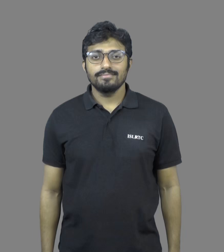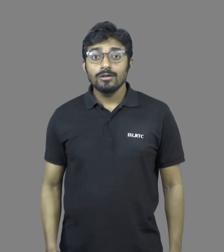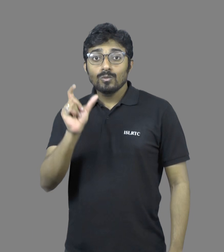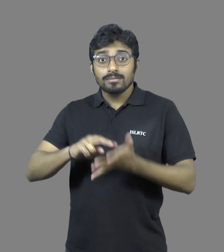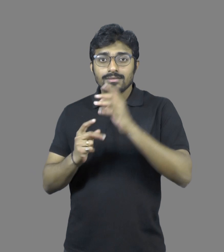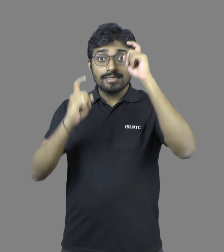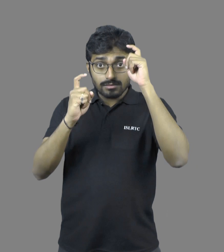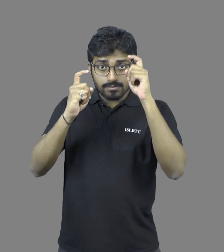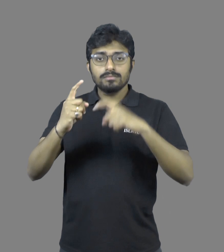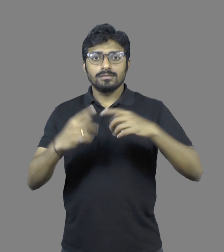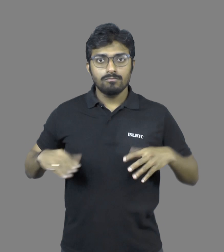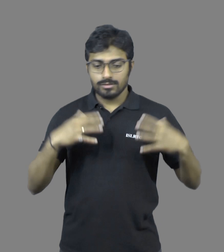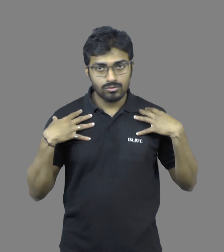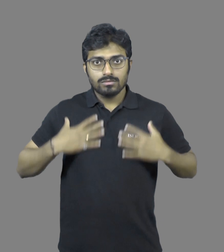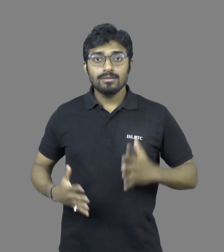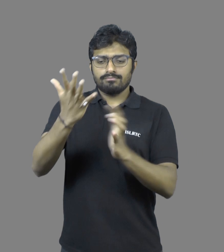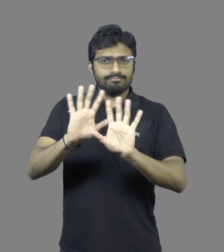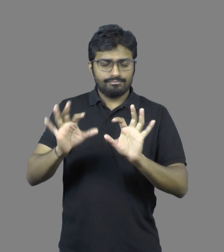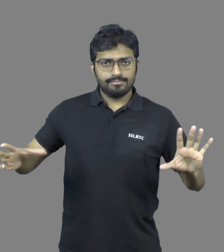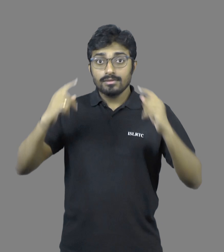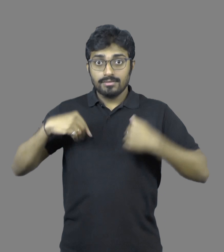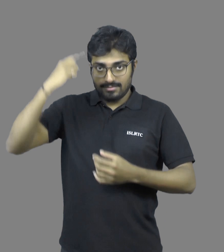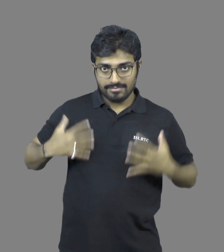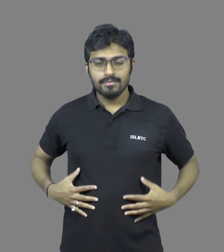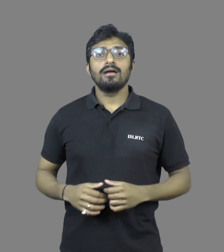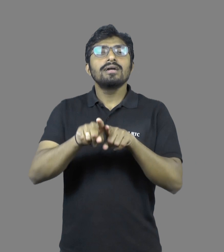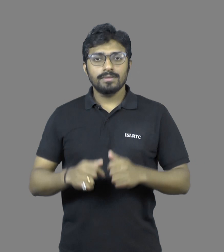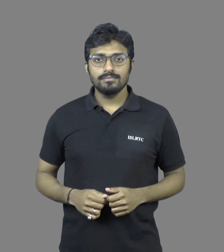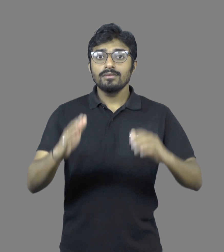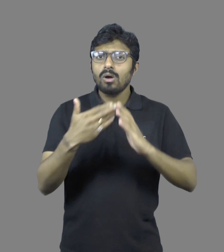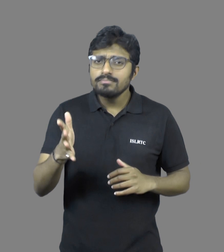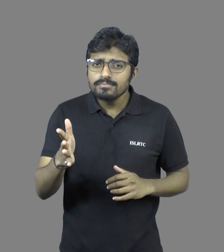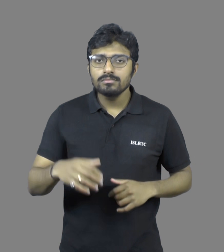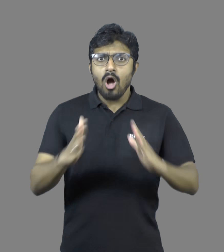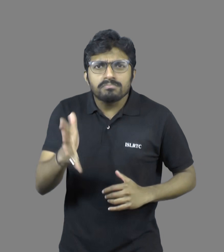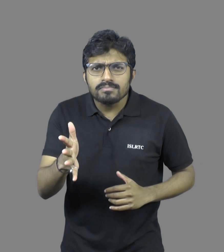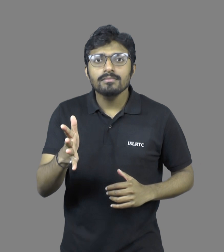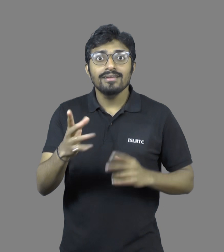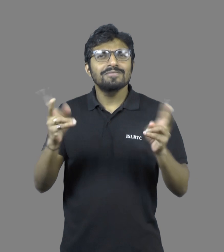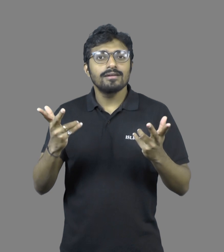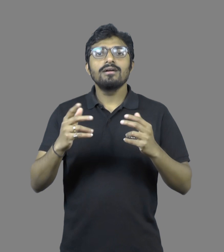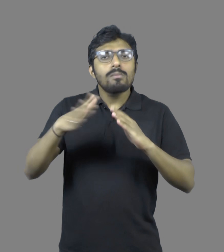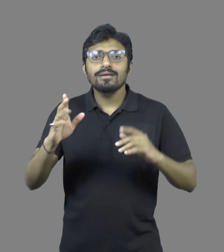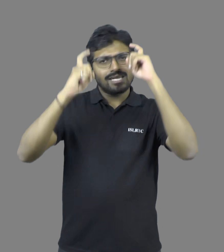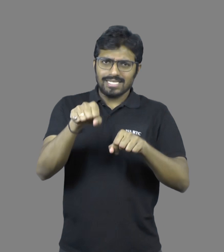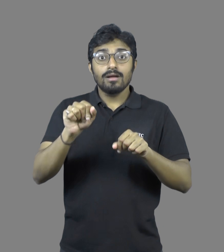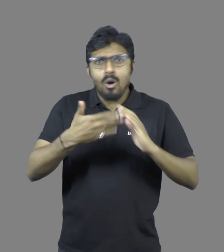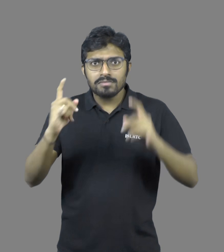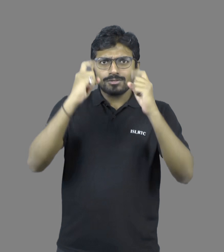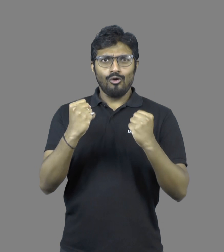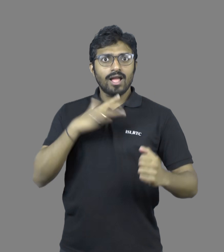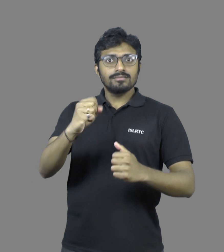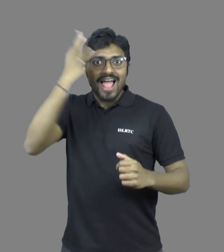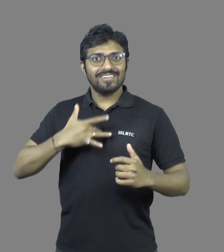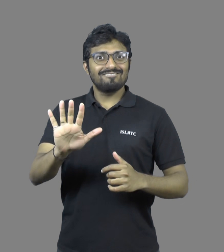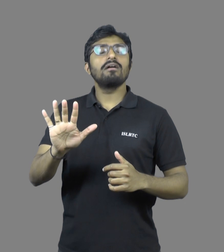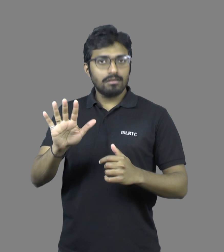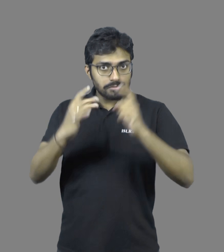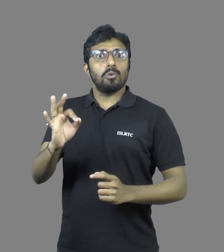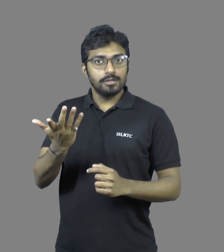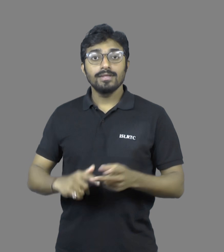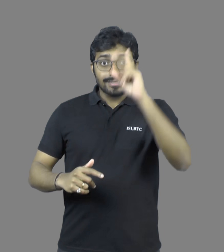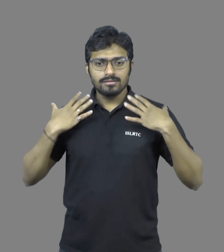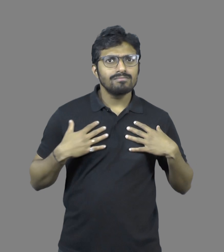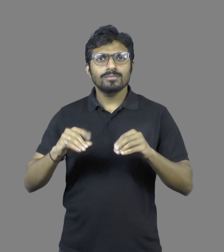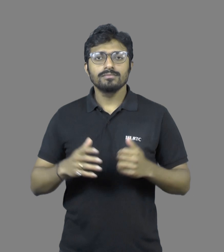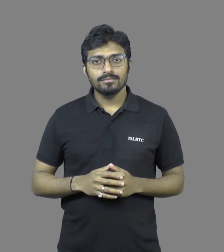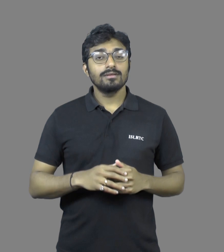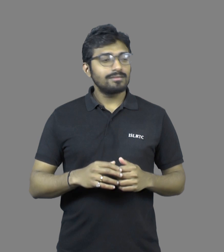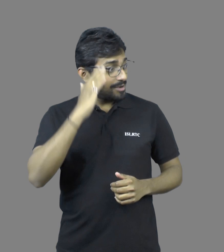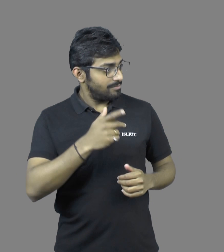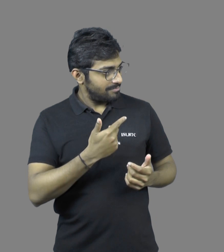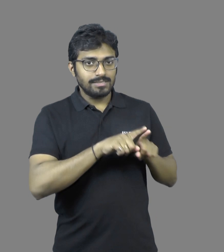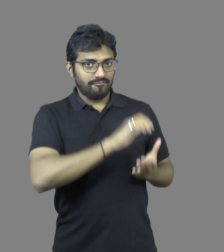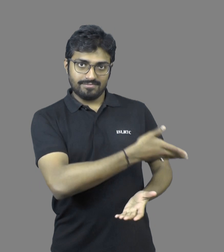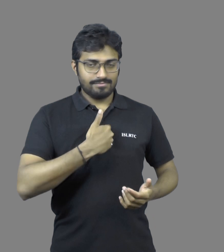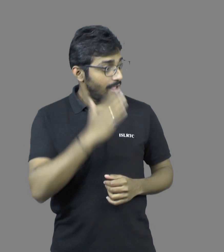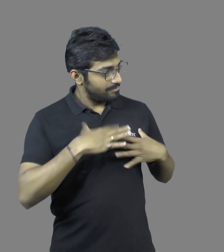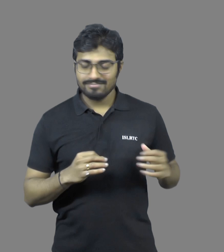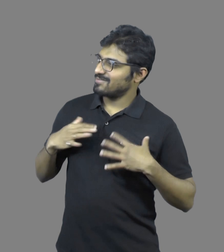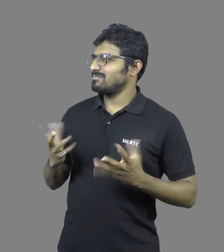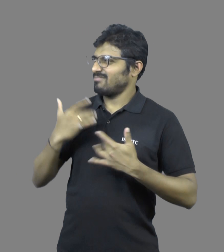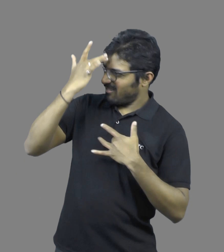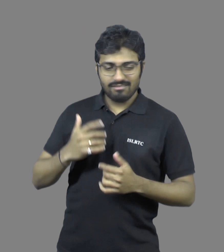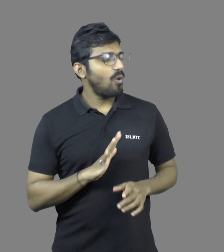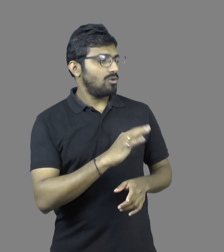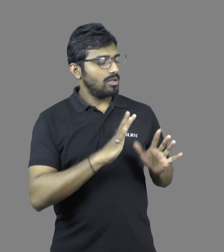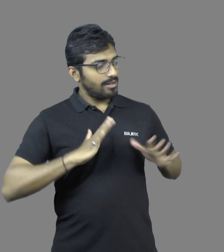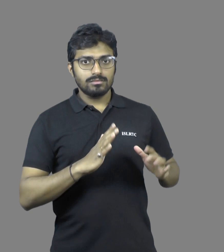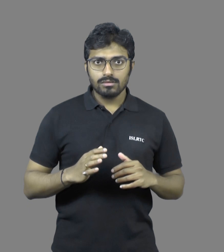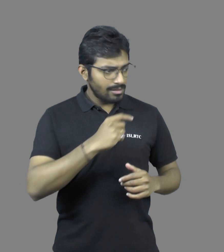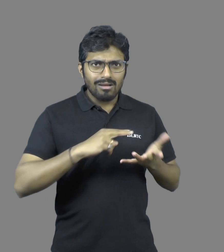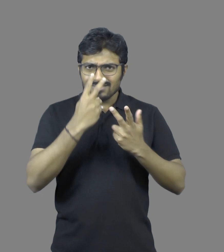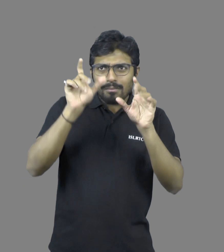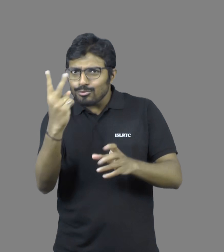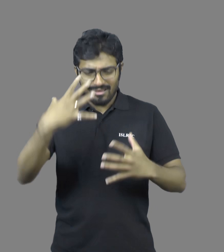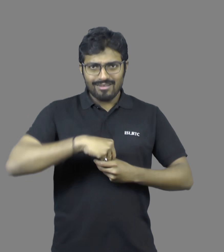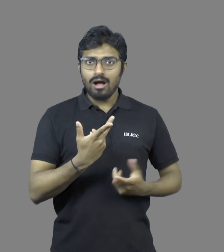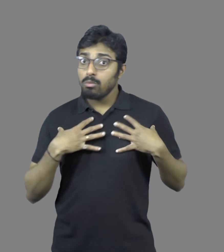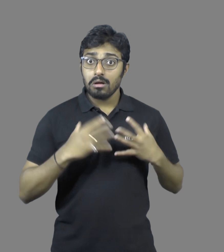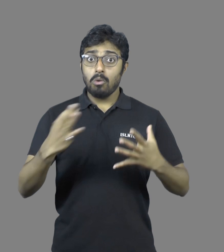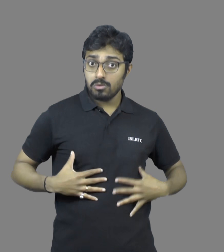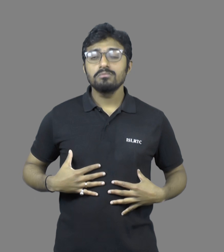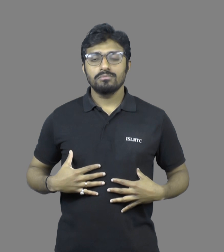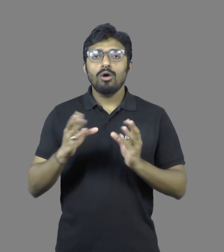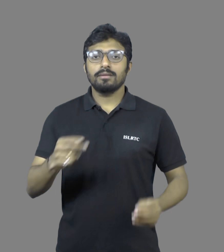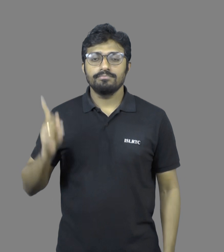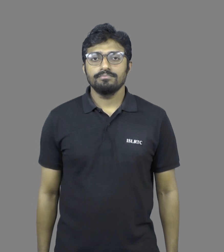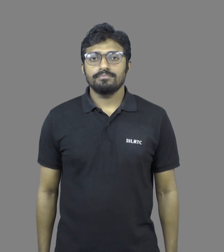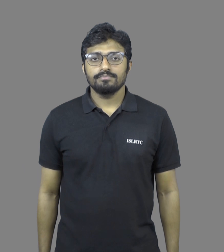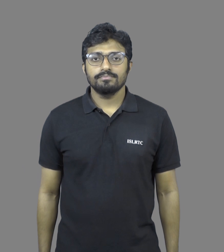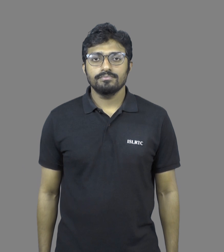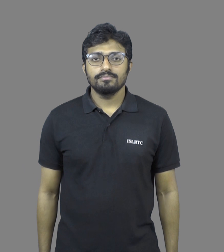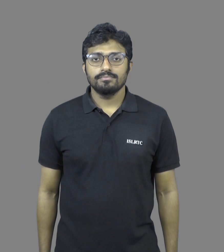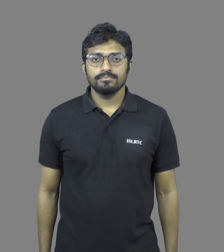Non-Manual Expression